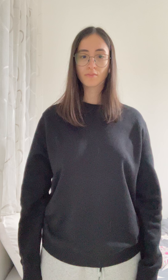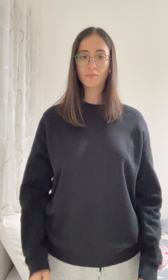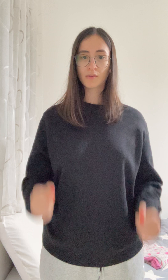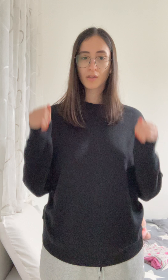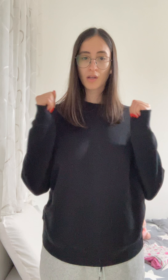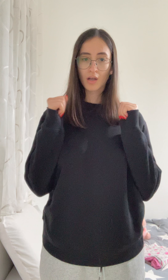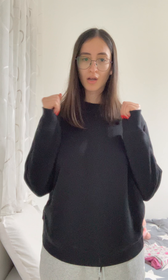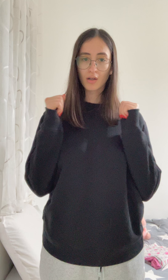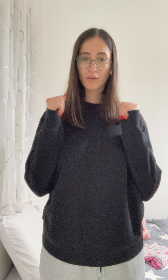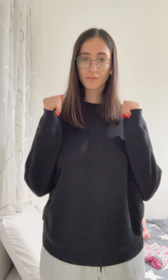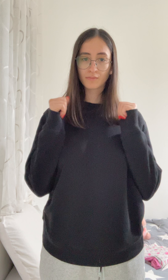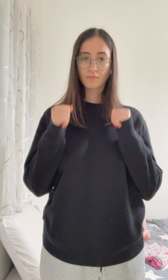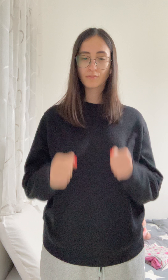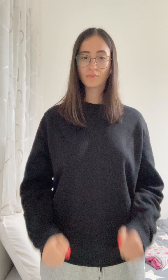קר